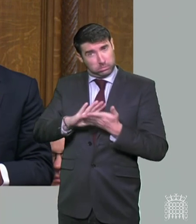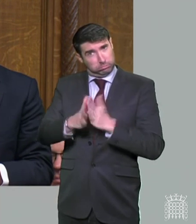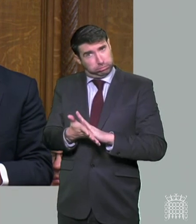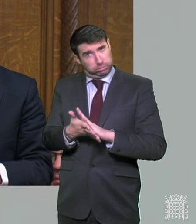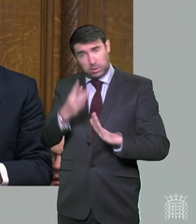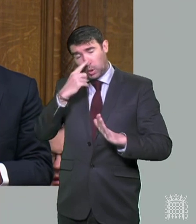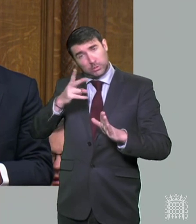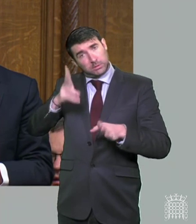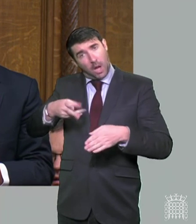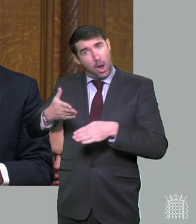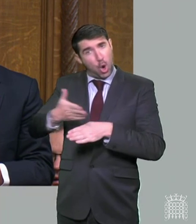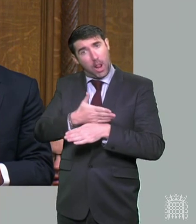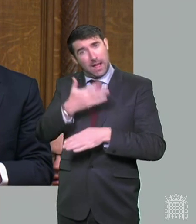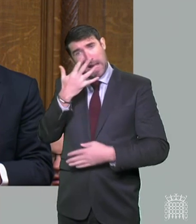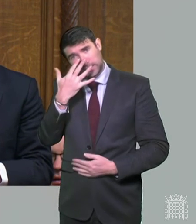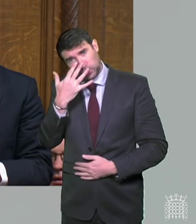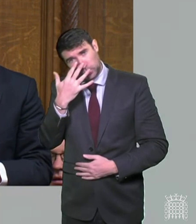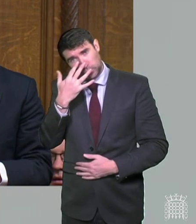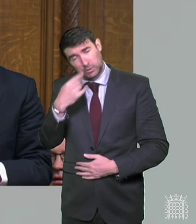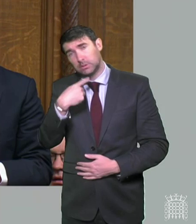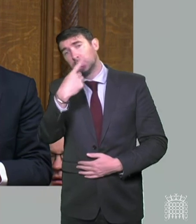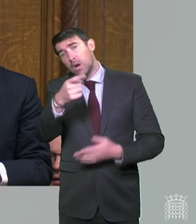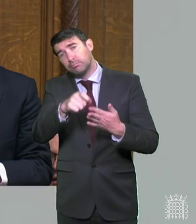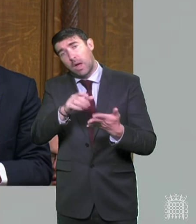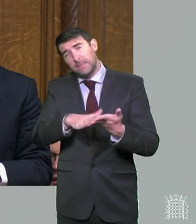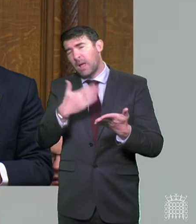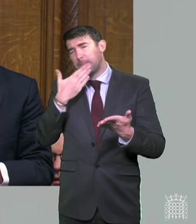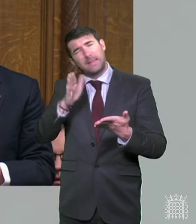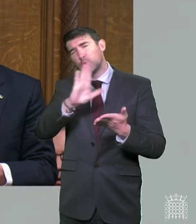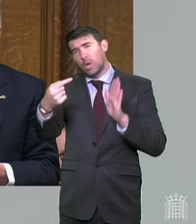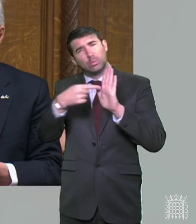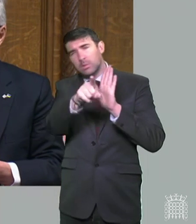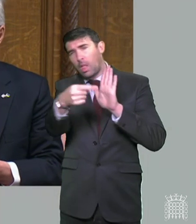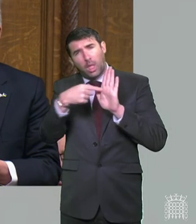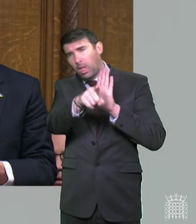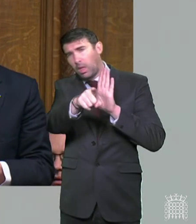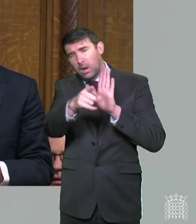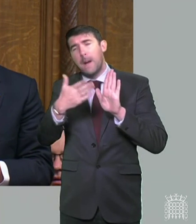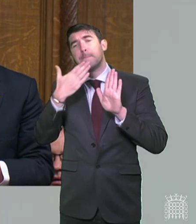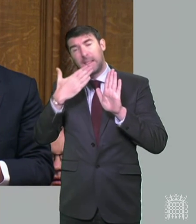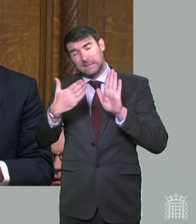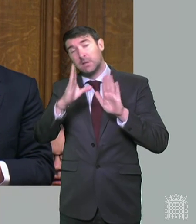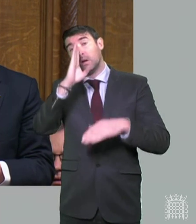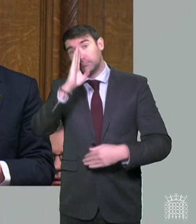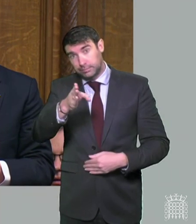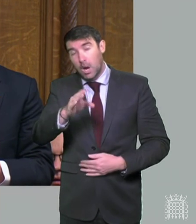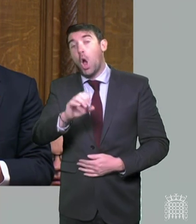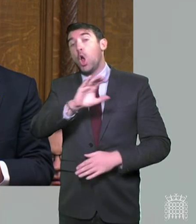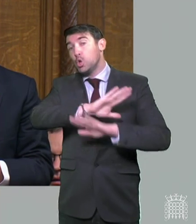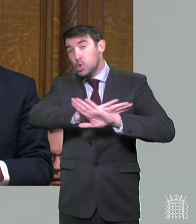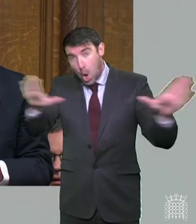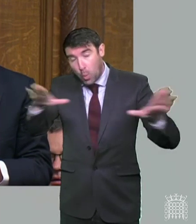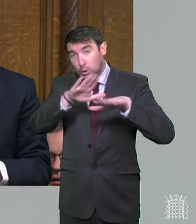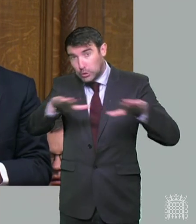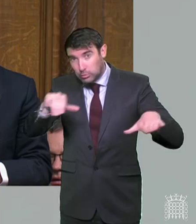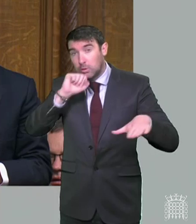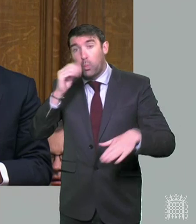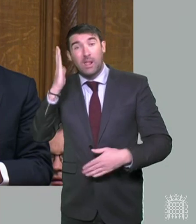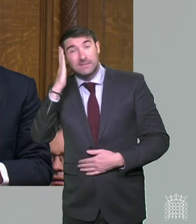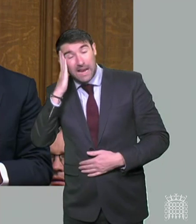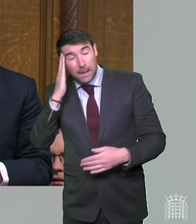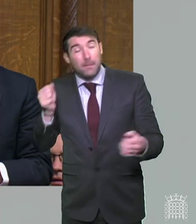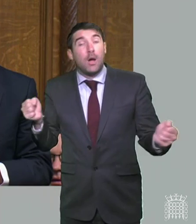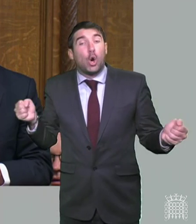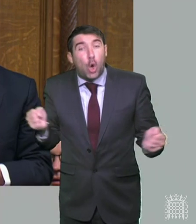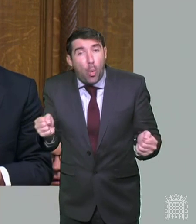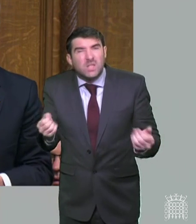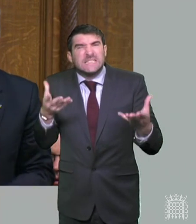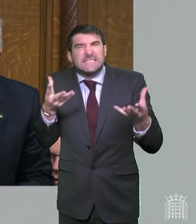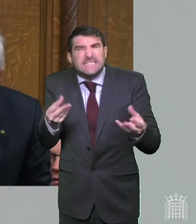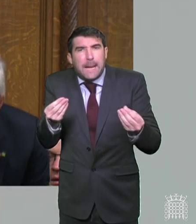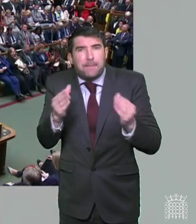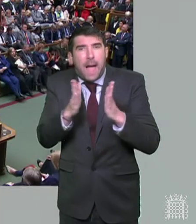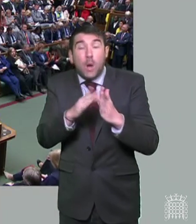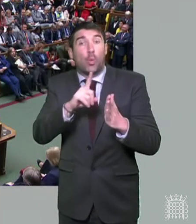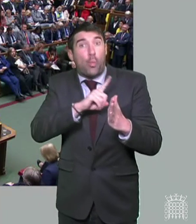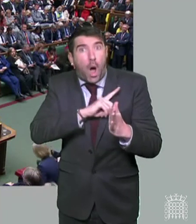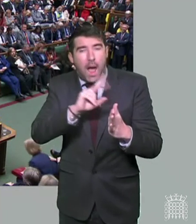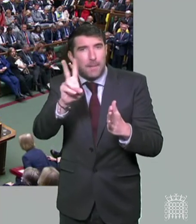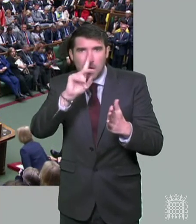Will she give a solemn pledge—with no evasion—that no child will go to bed in a cold, damp house this winter and beyond because the parents cannot afford to put the heating on?